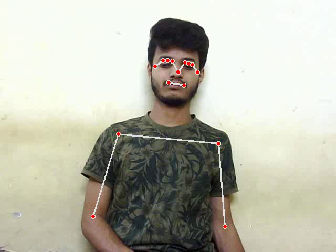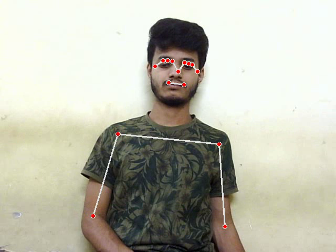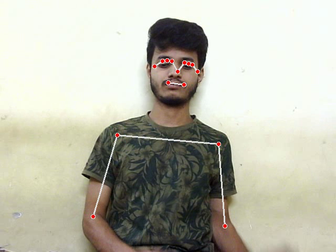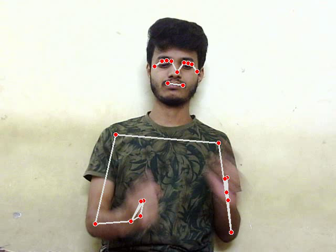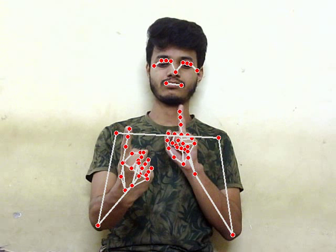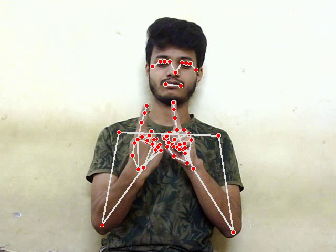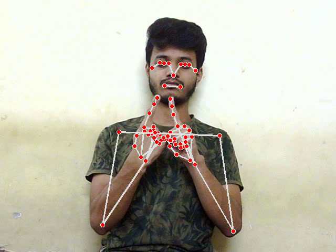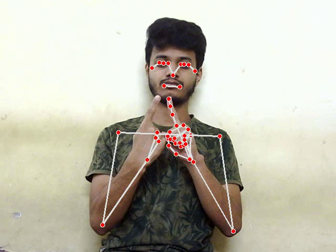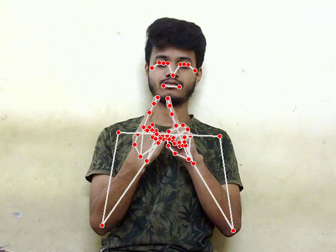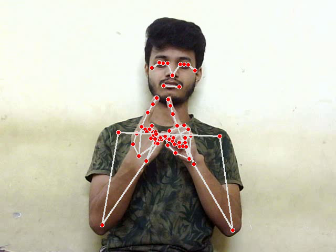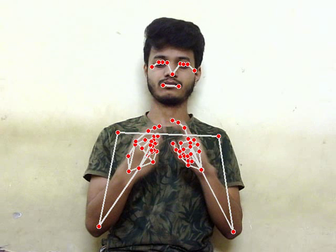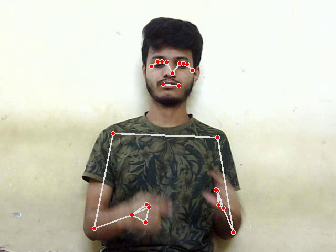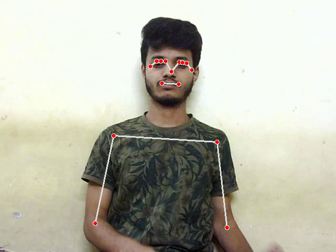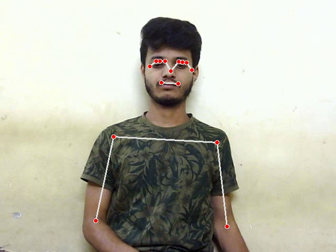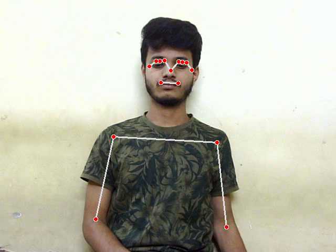meet